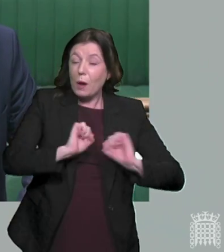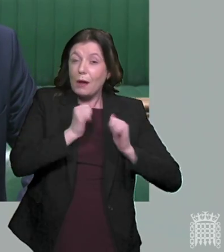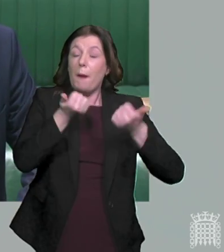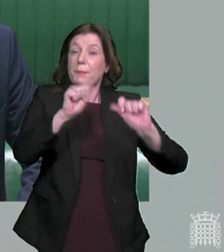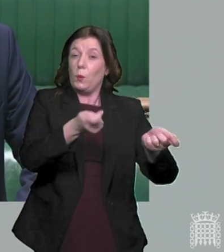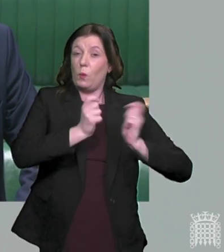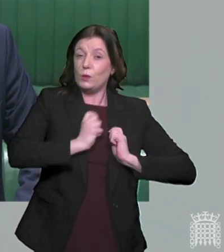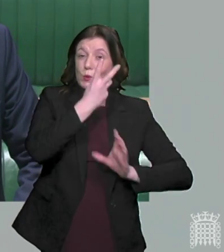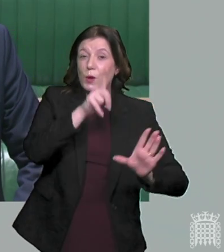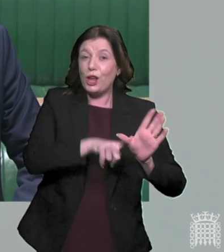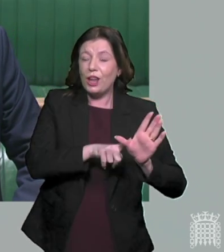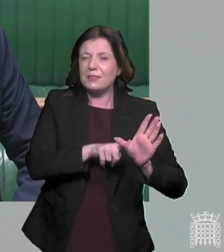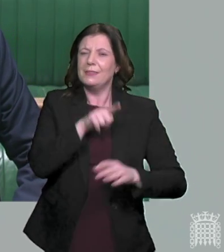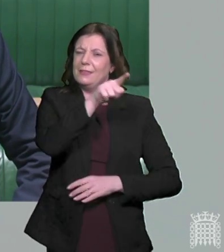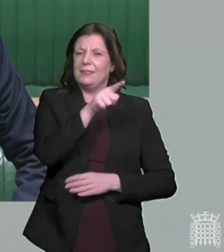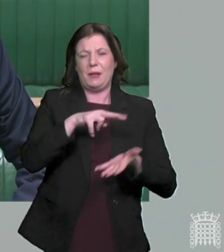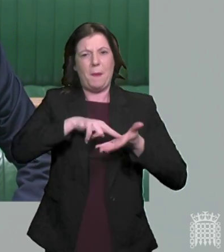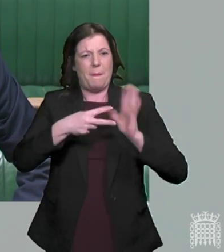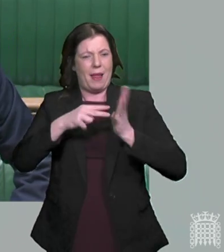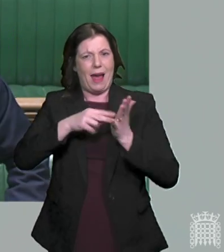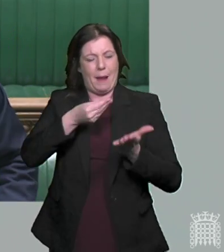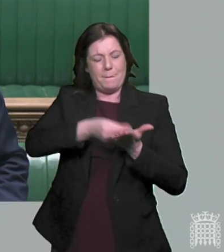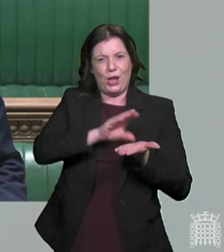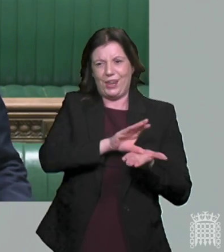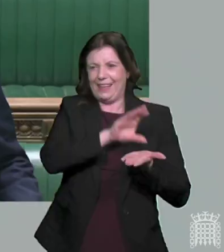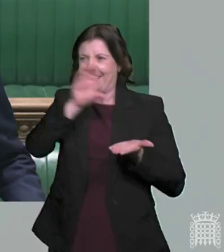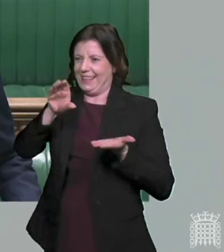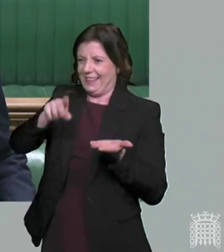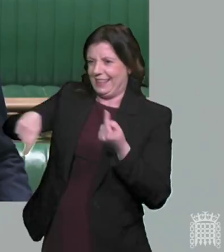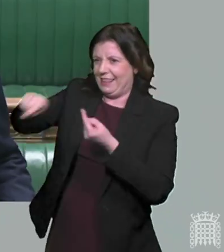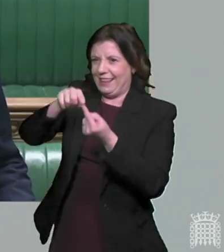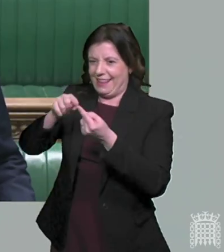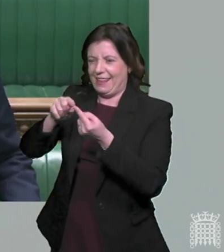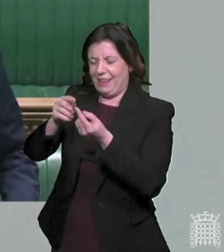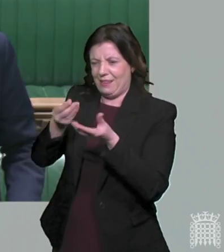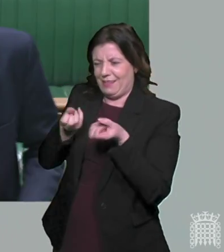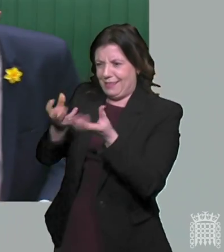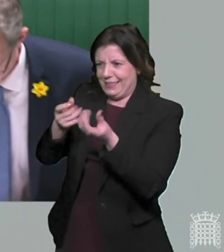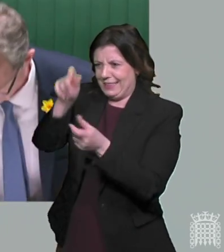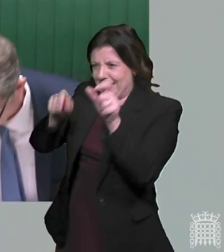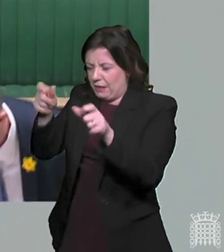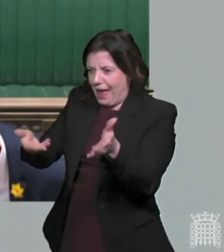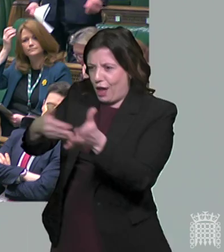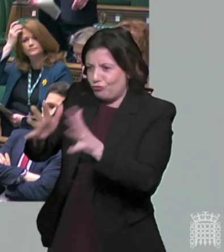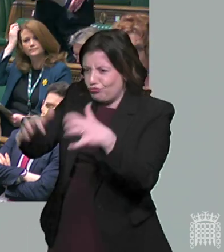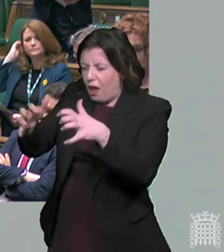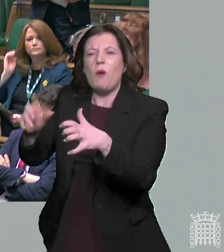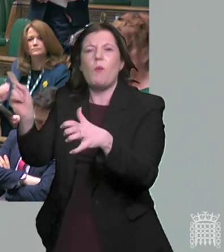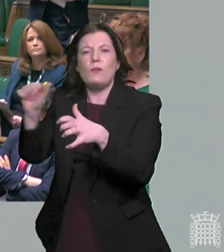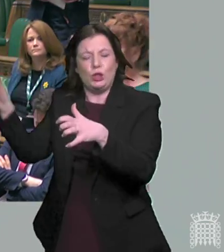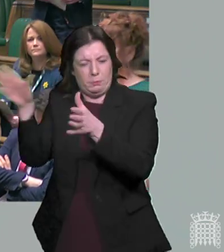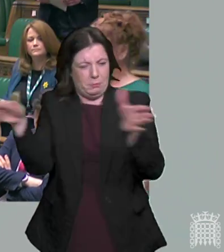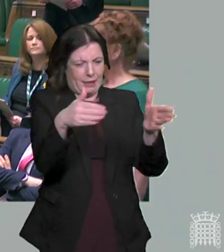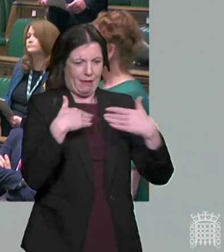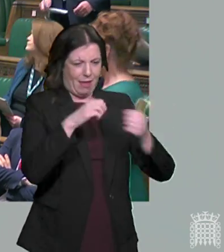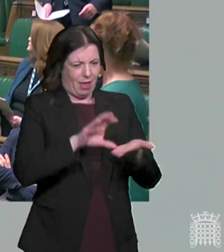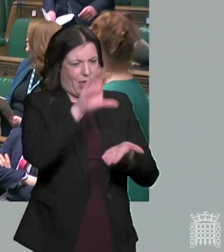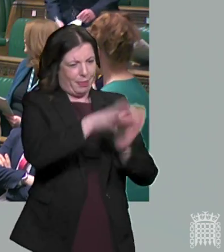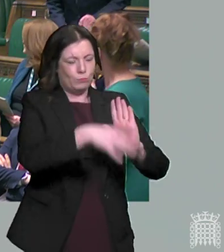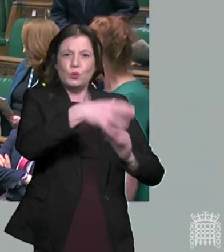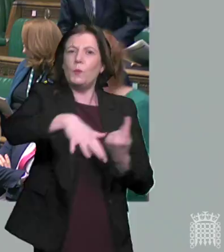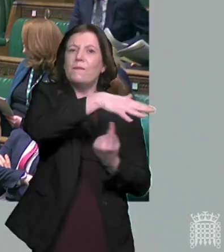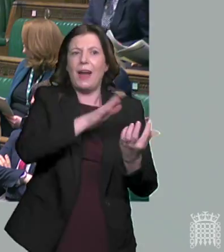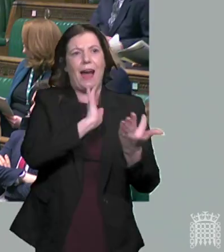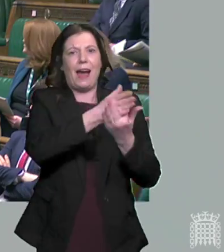I would far rather see the money that will be spent on creating extra Senedd Members spent on delivering healthcare in Wales.